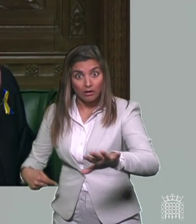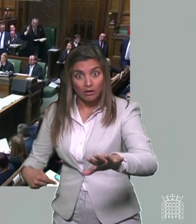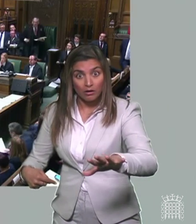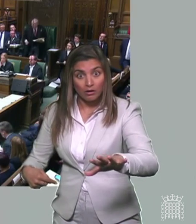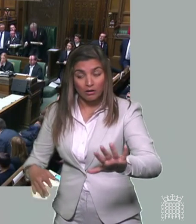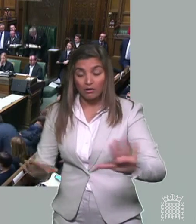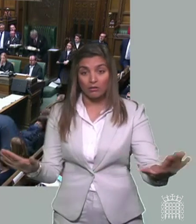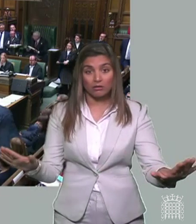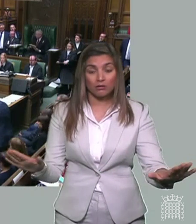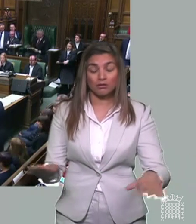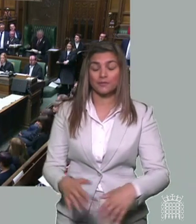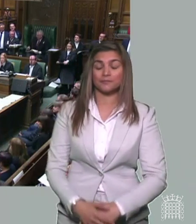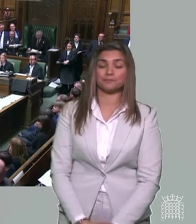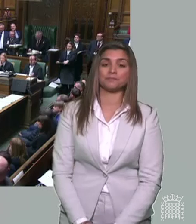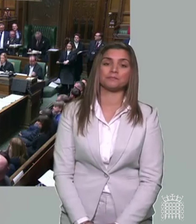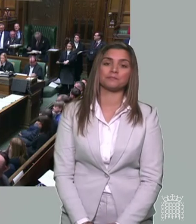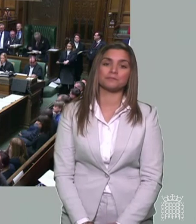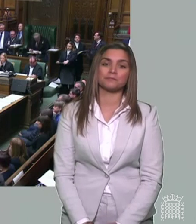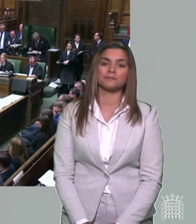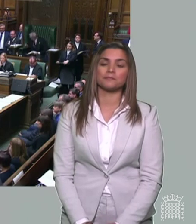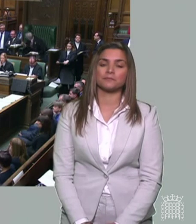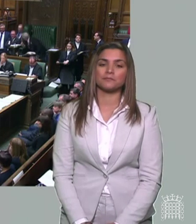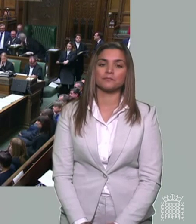No, I think we have had enough.